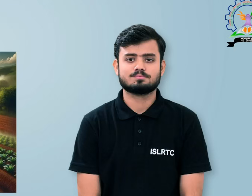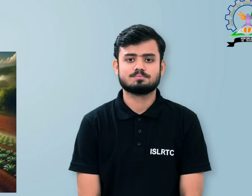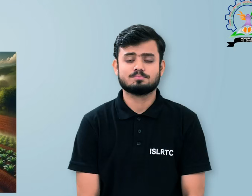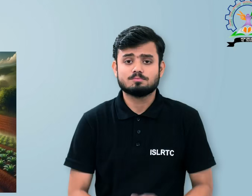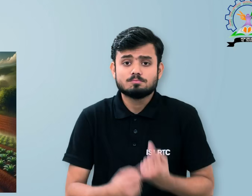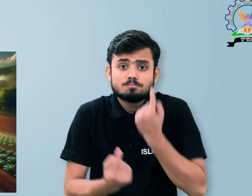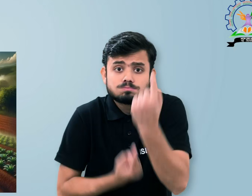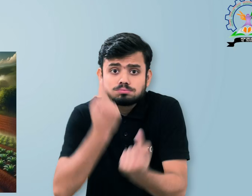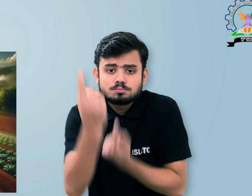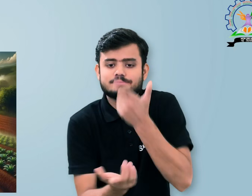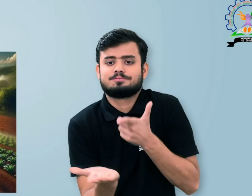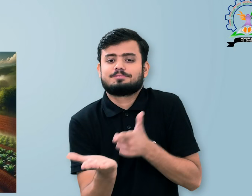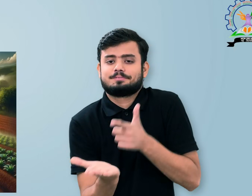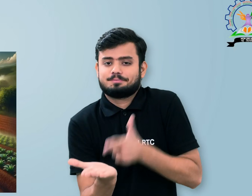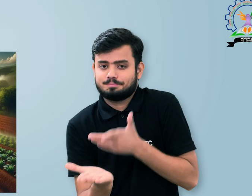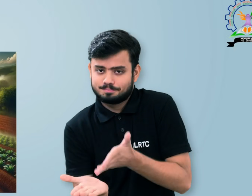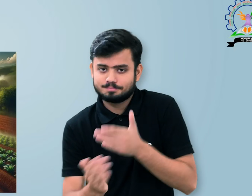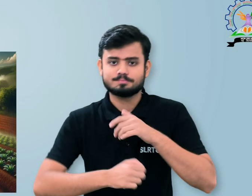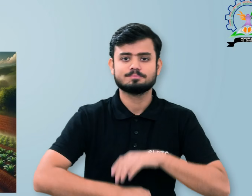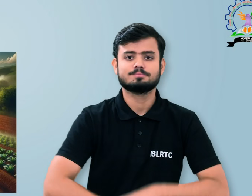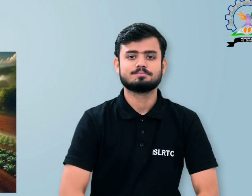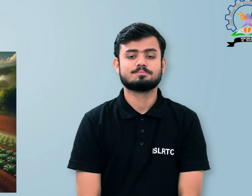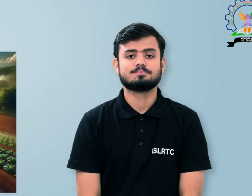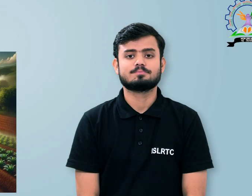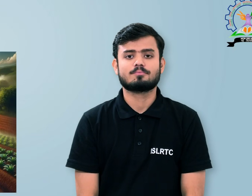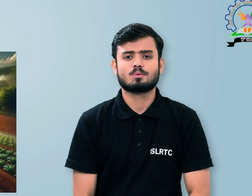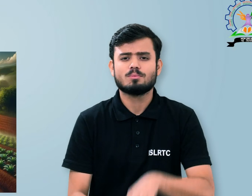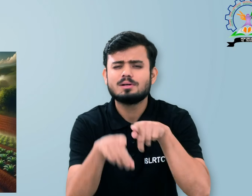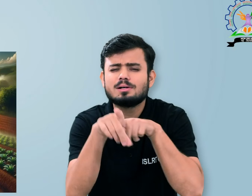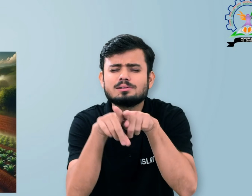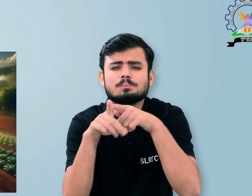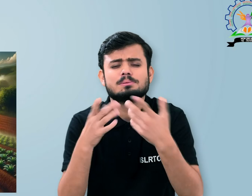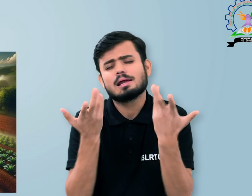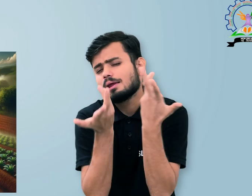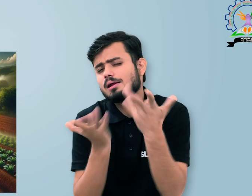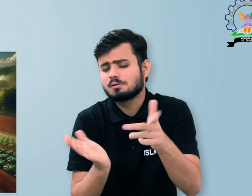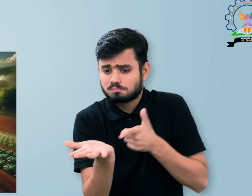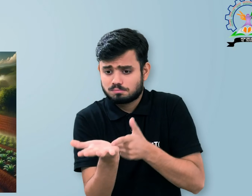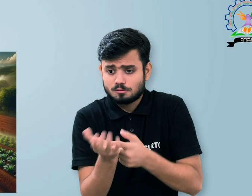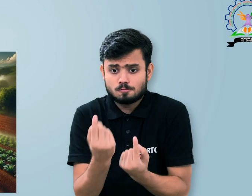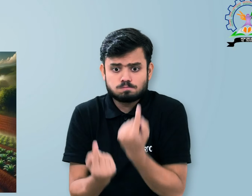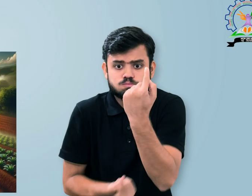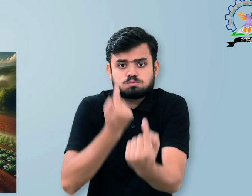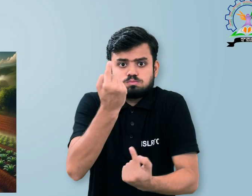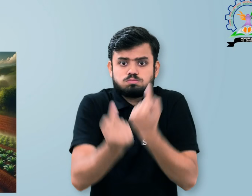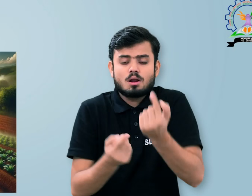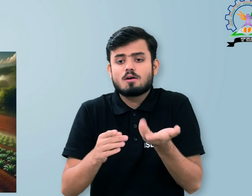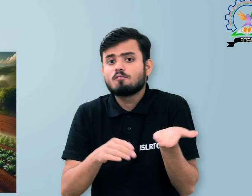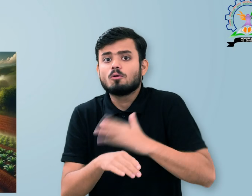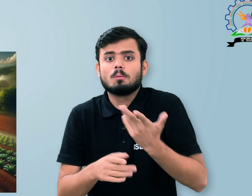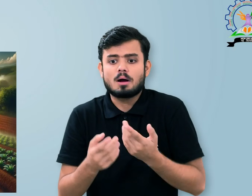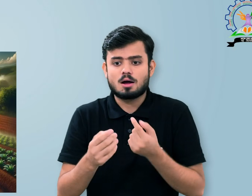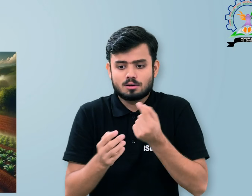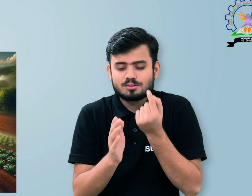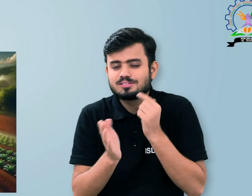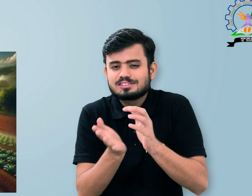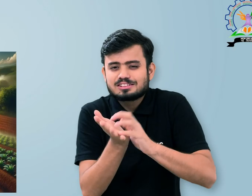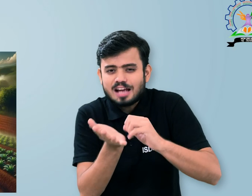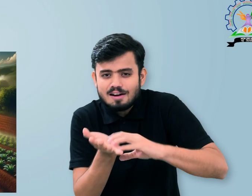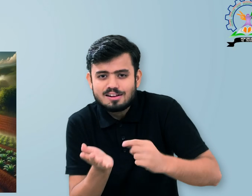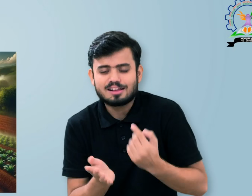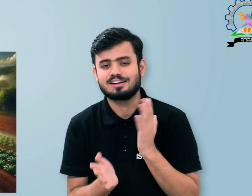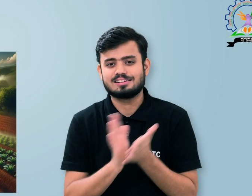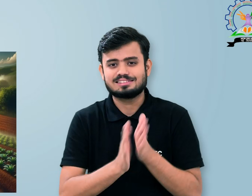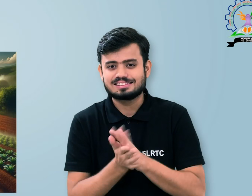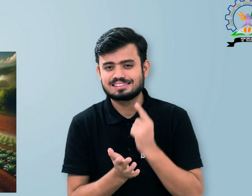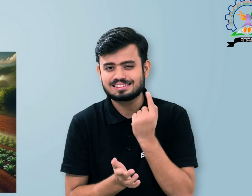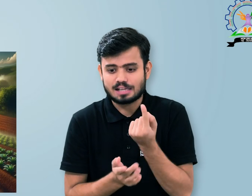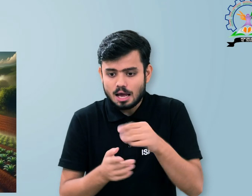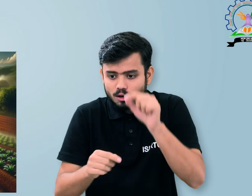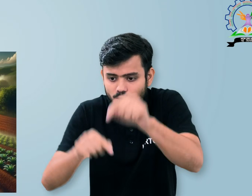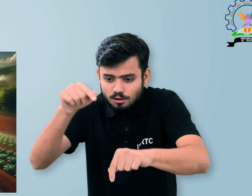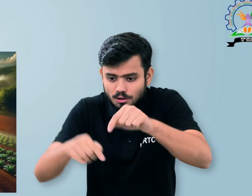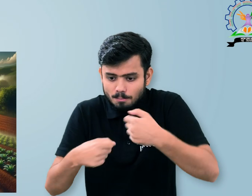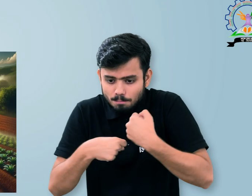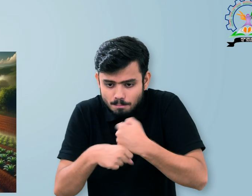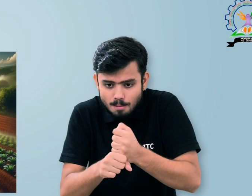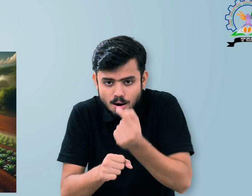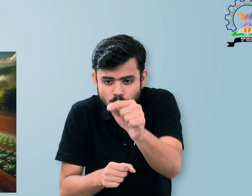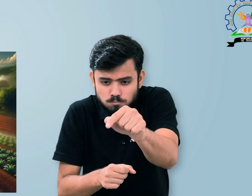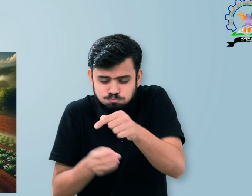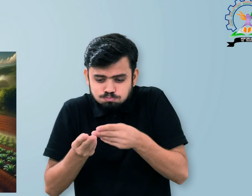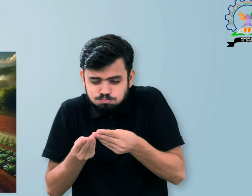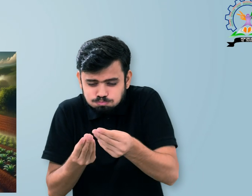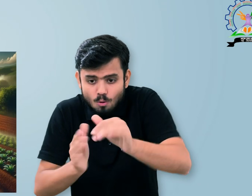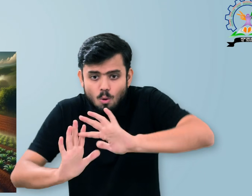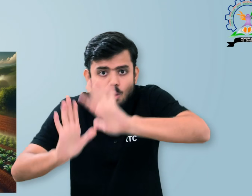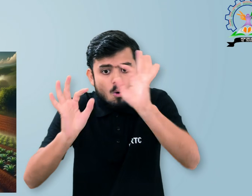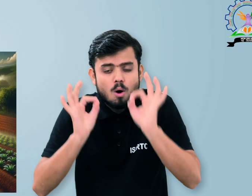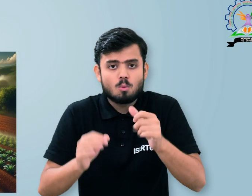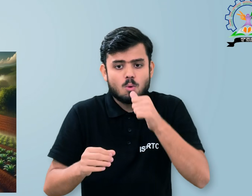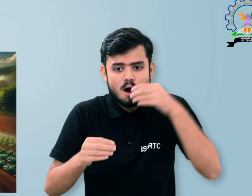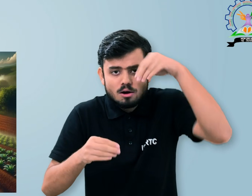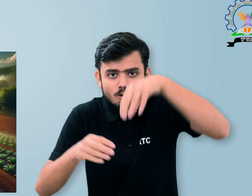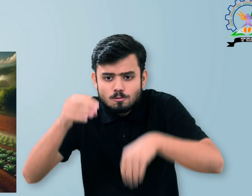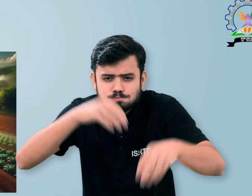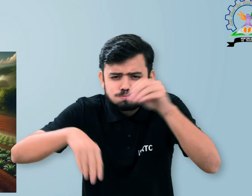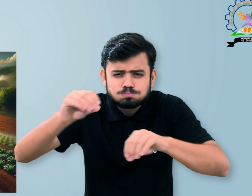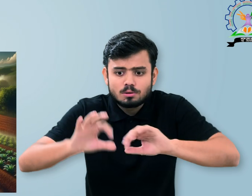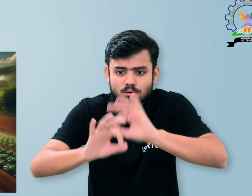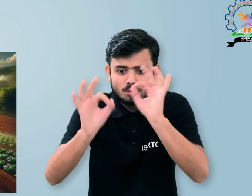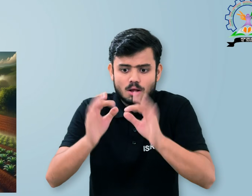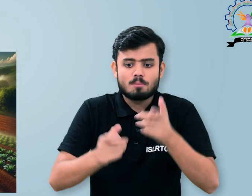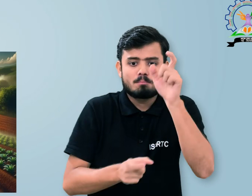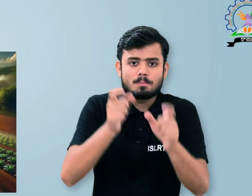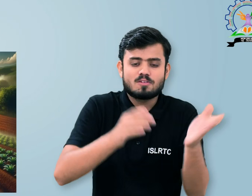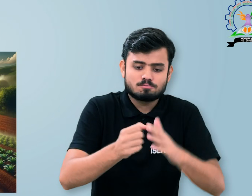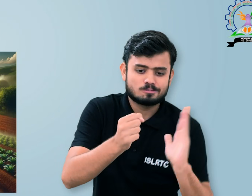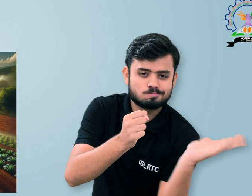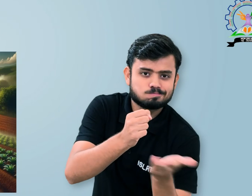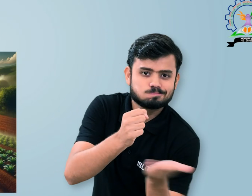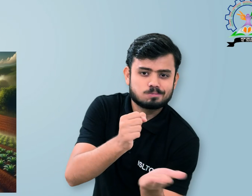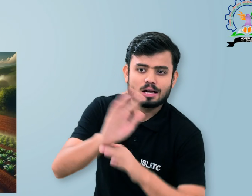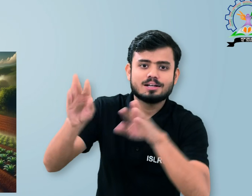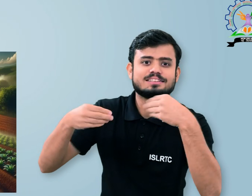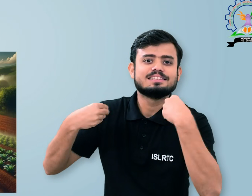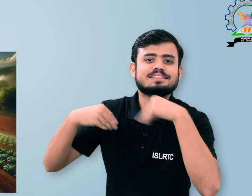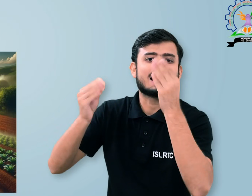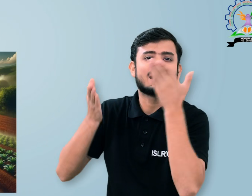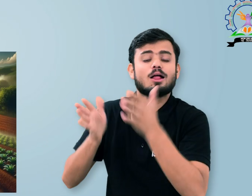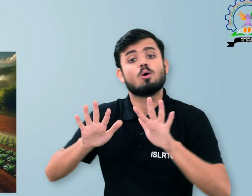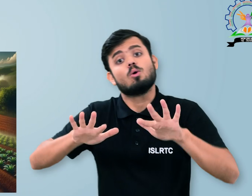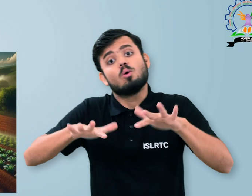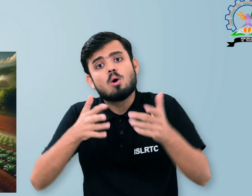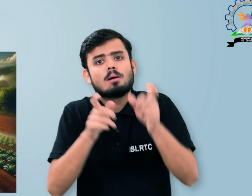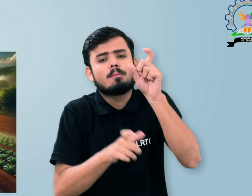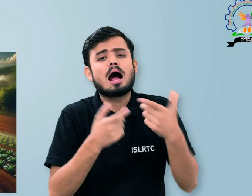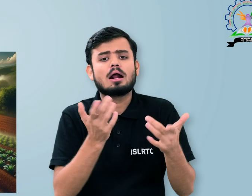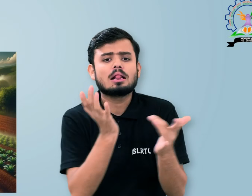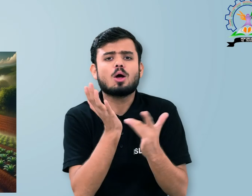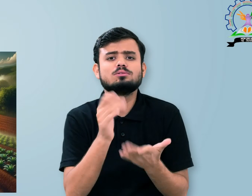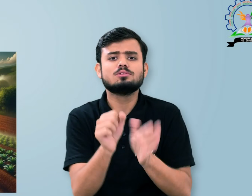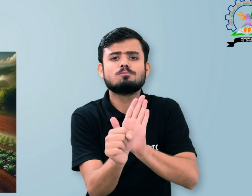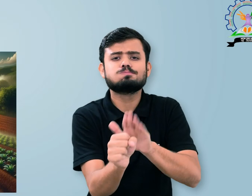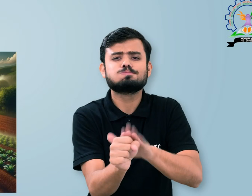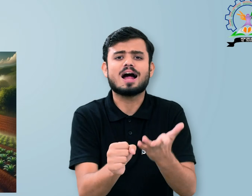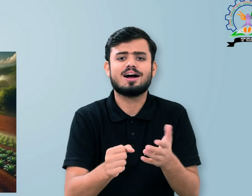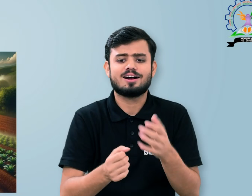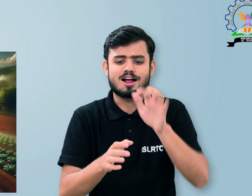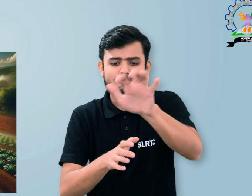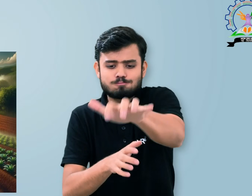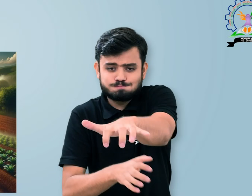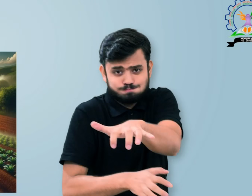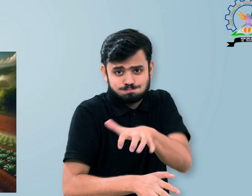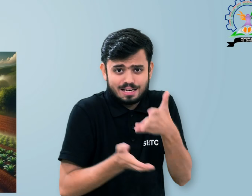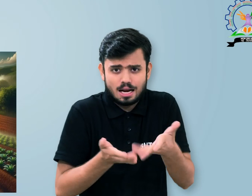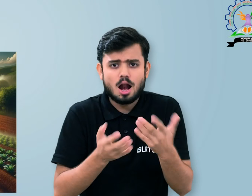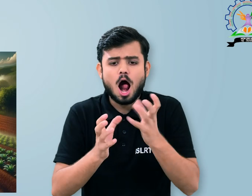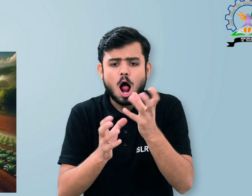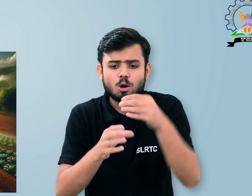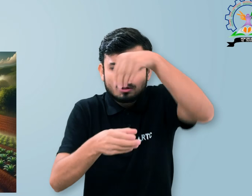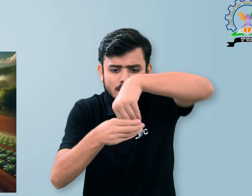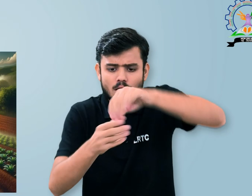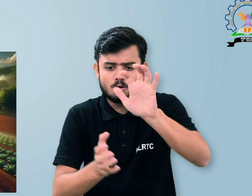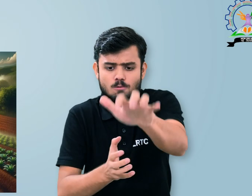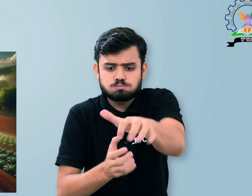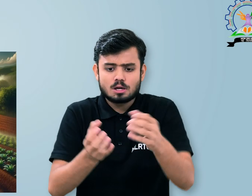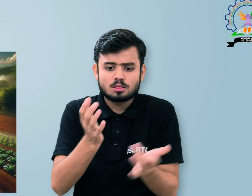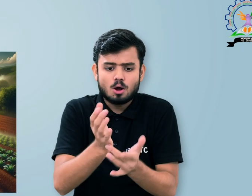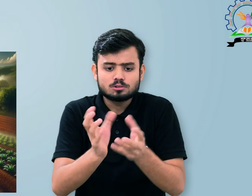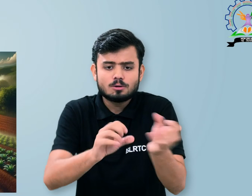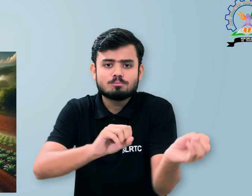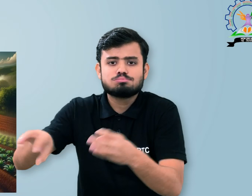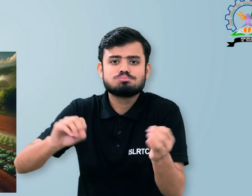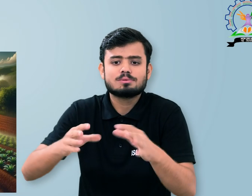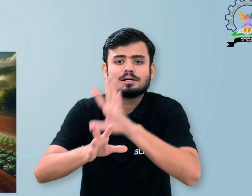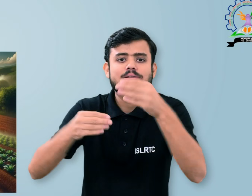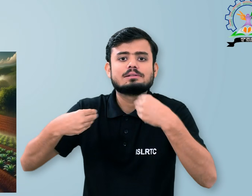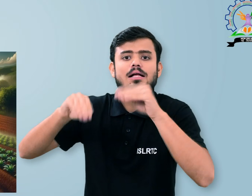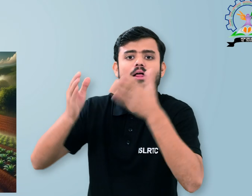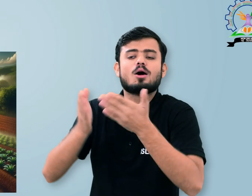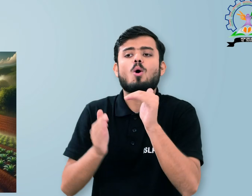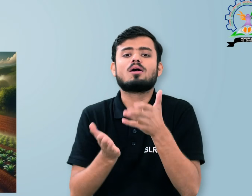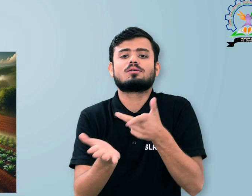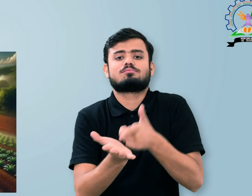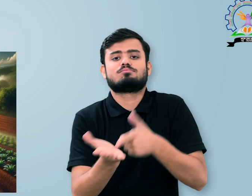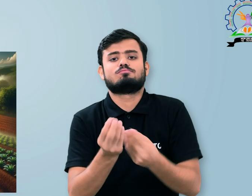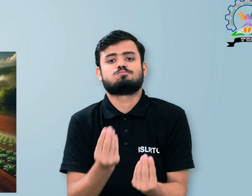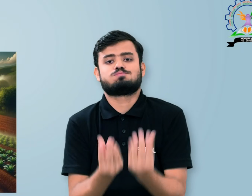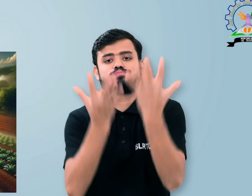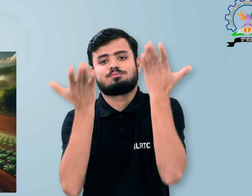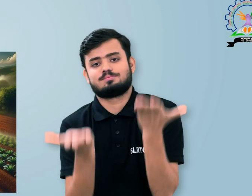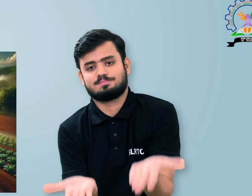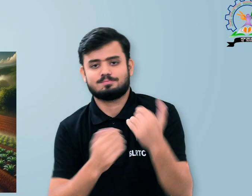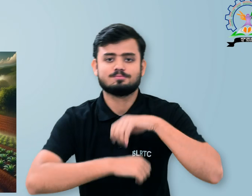Agriculture The practice of farming.